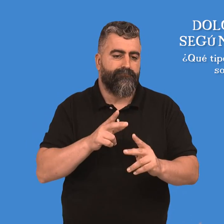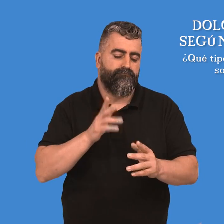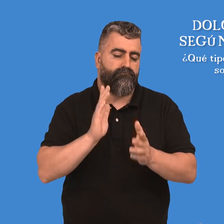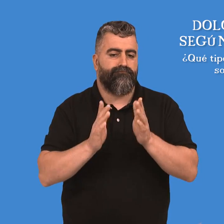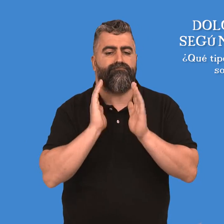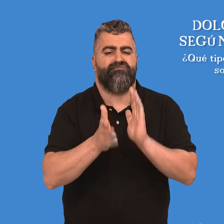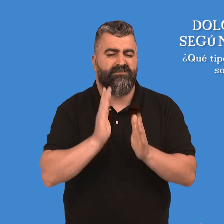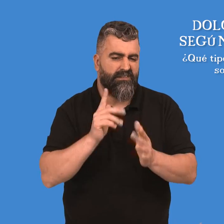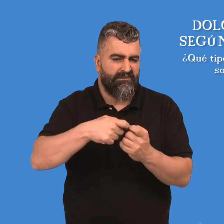terapia